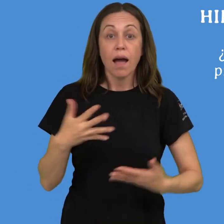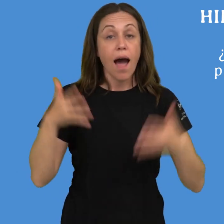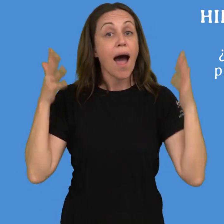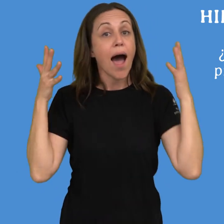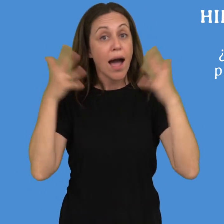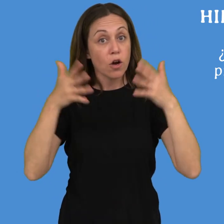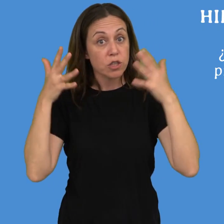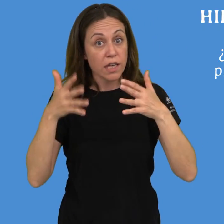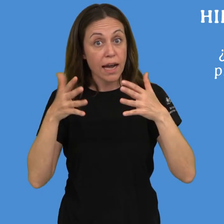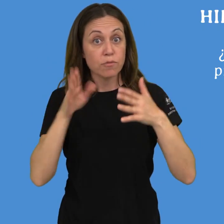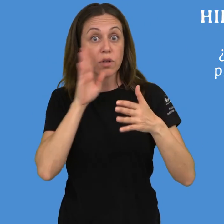aconsejar